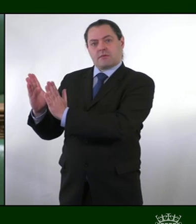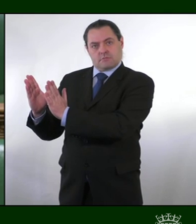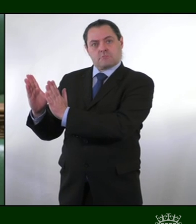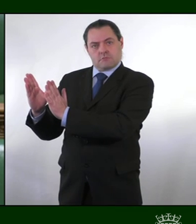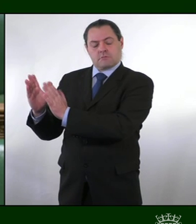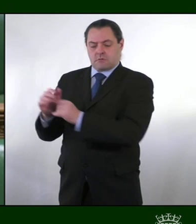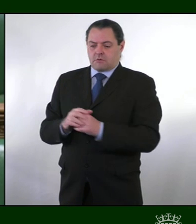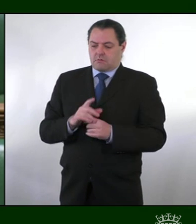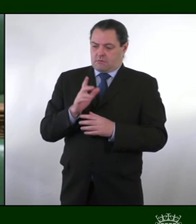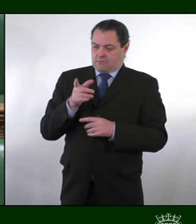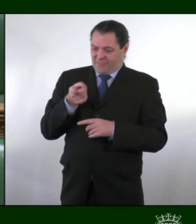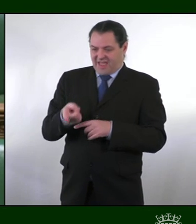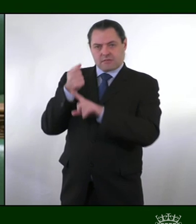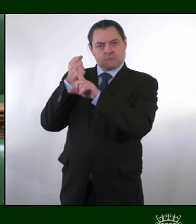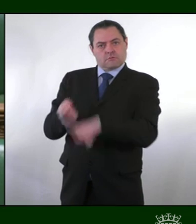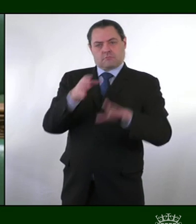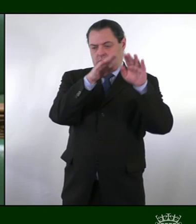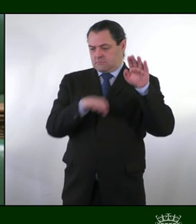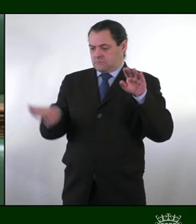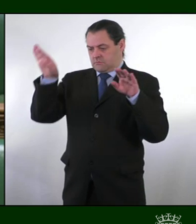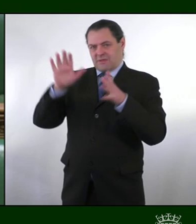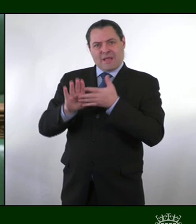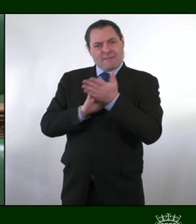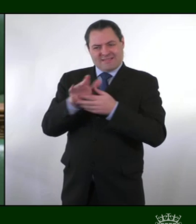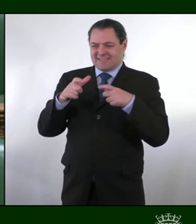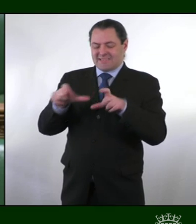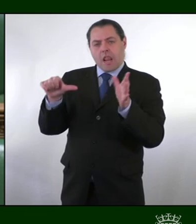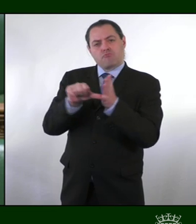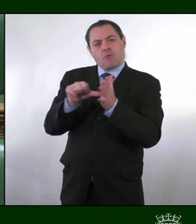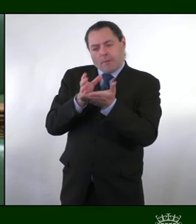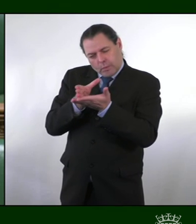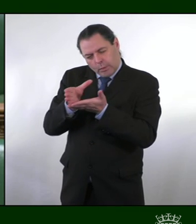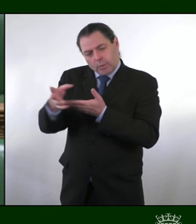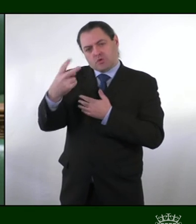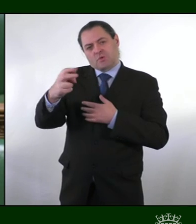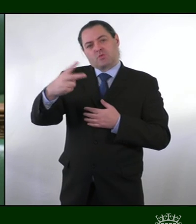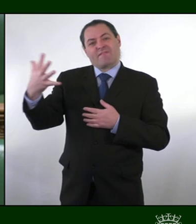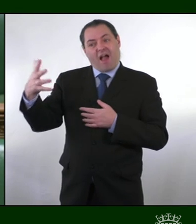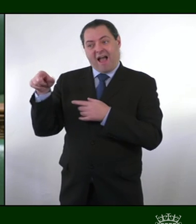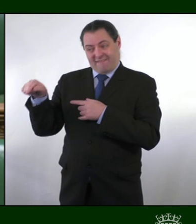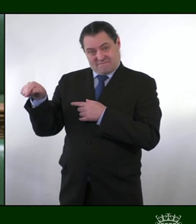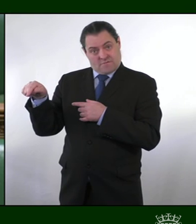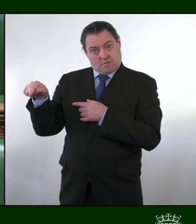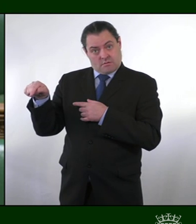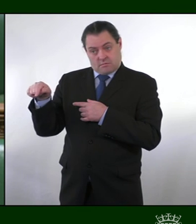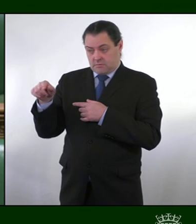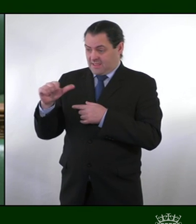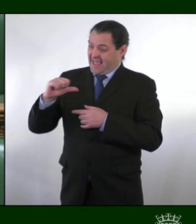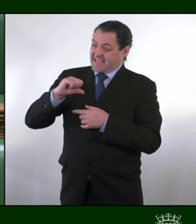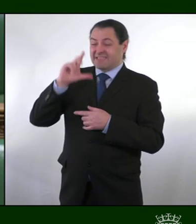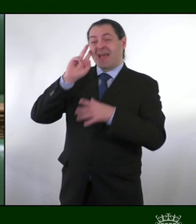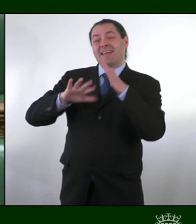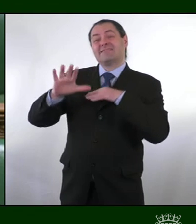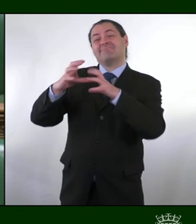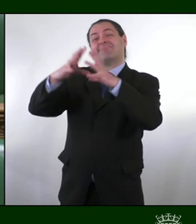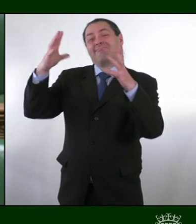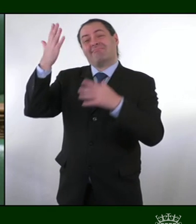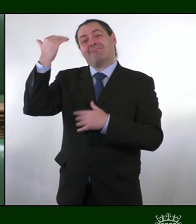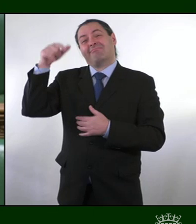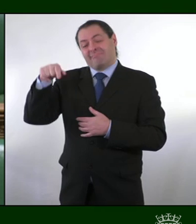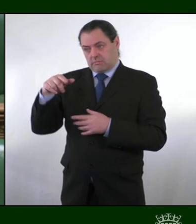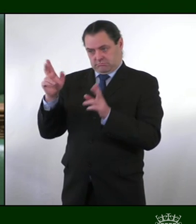Long-term scarring means in 2025, the economy will be around 3% smaller than expected in the March Budget.